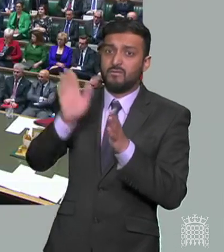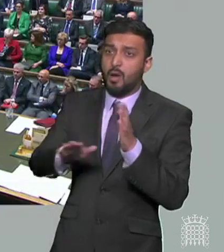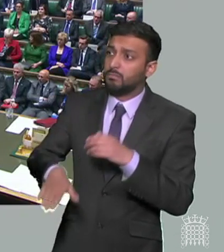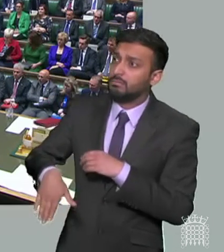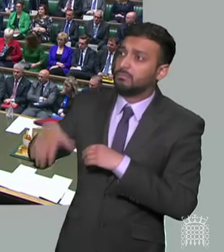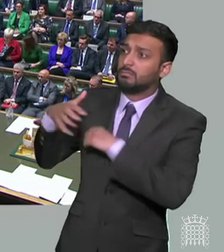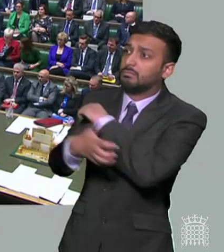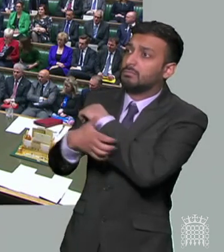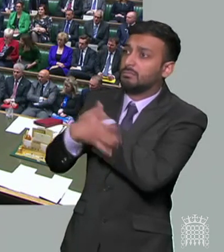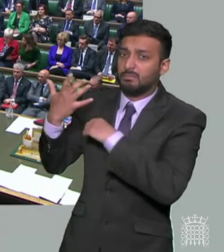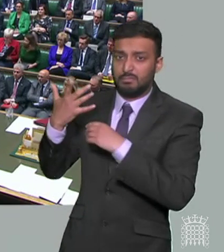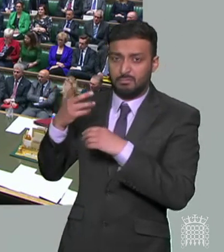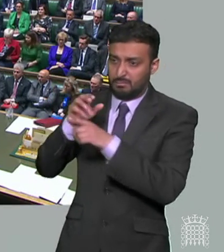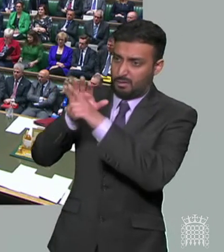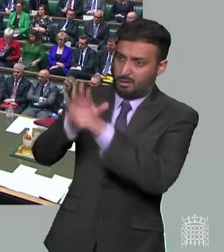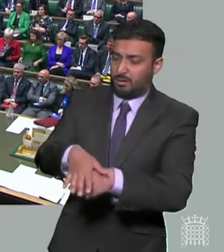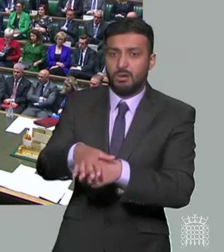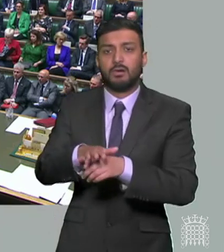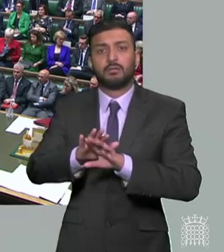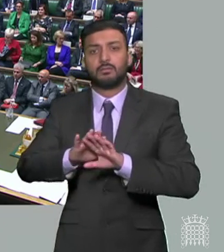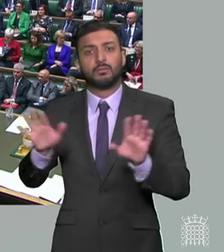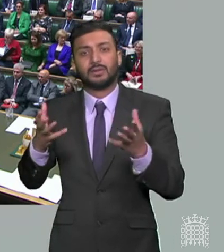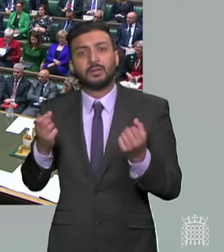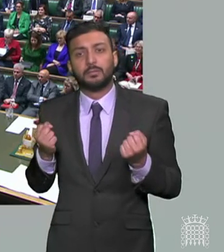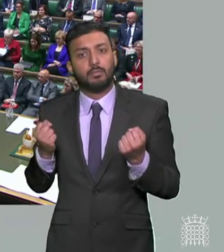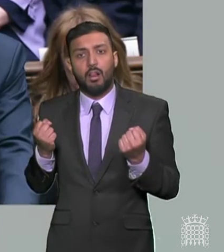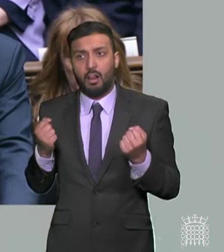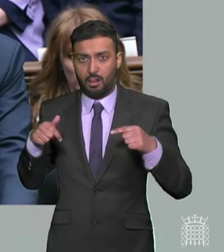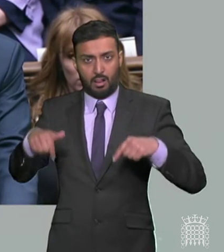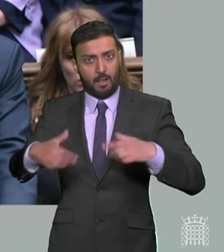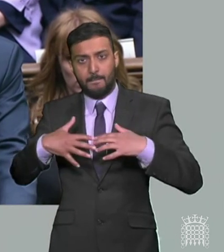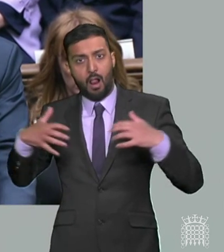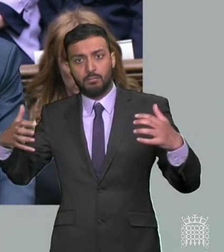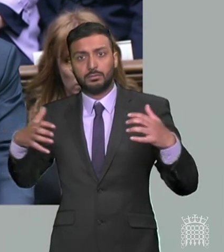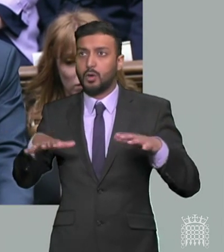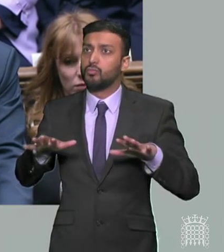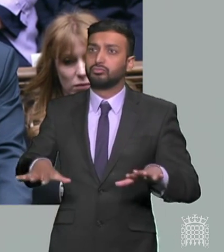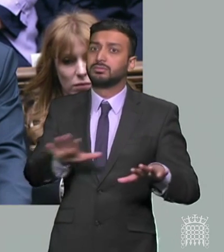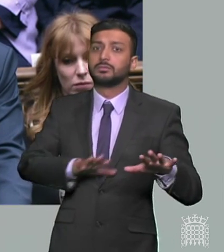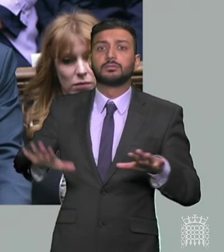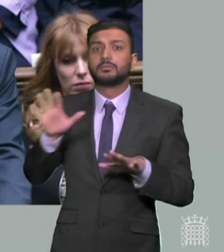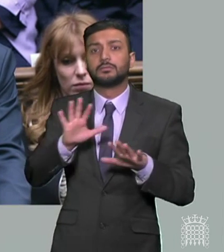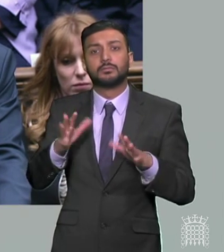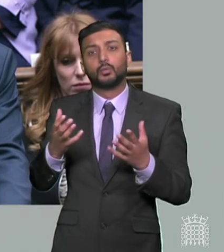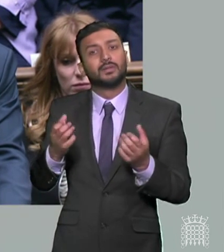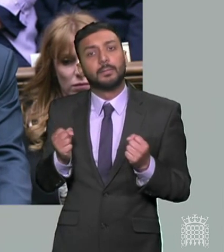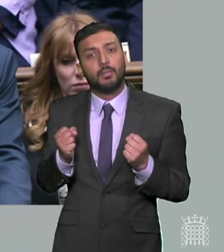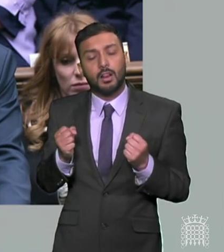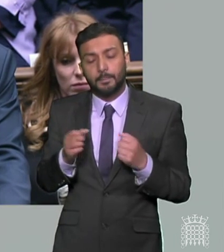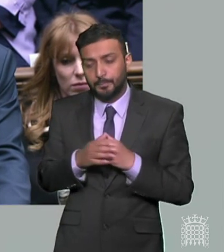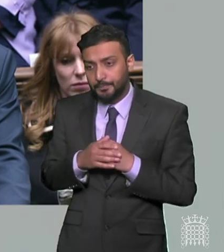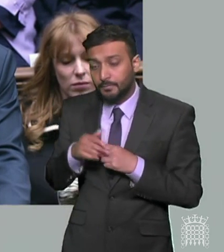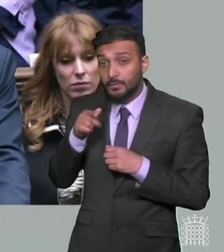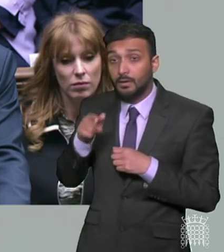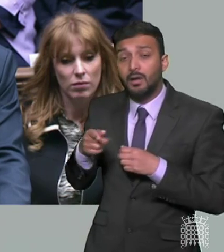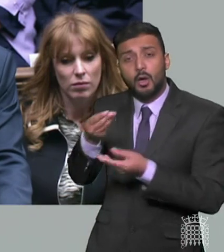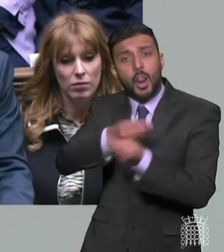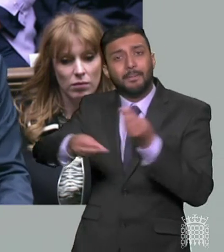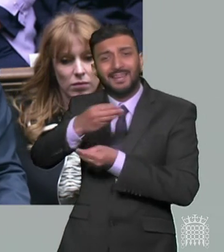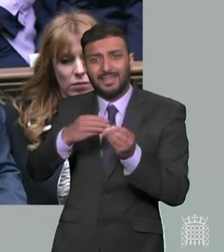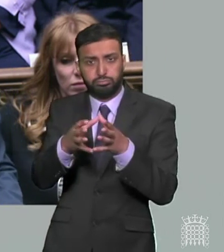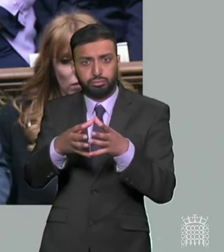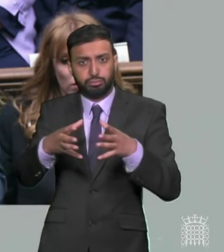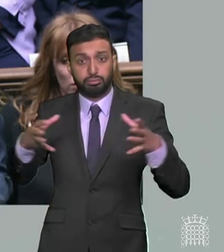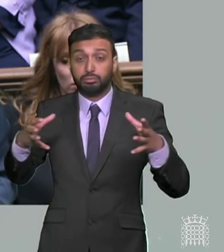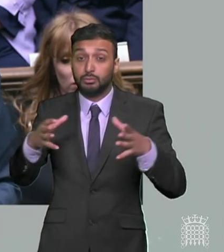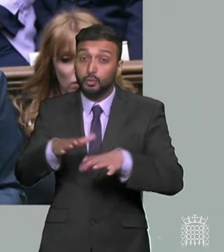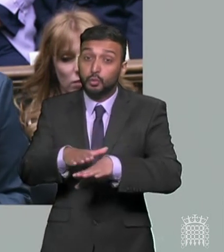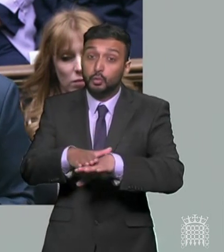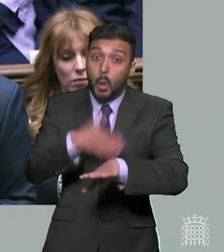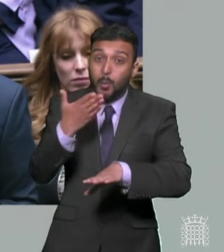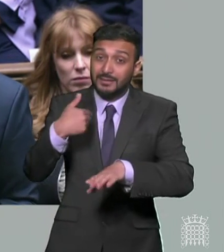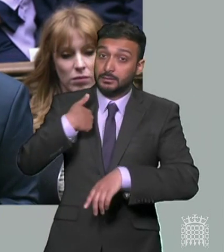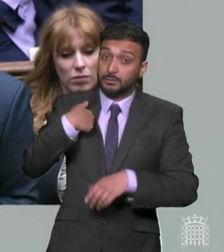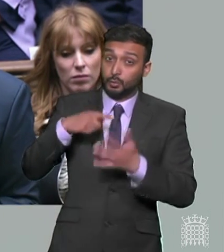Next year, the UK is set for the slowest growth and the highest inflation in the G7.